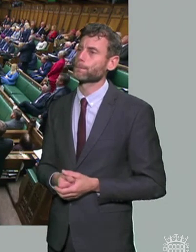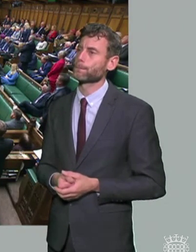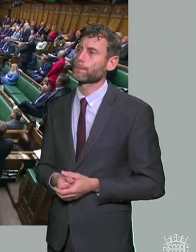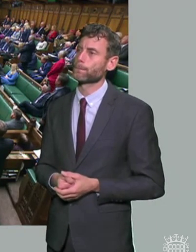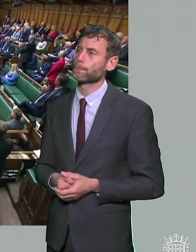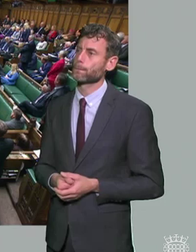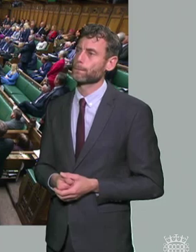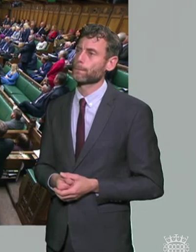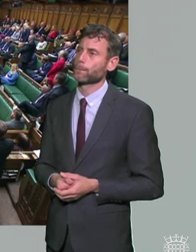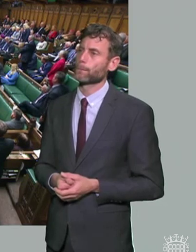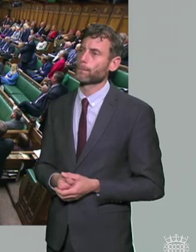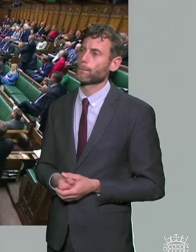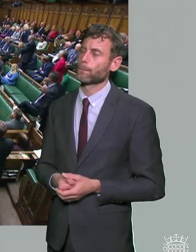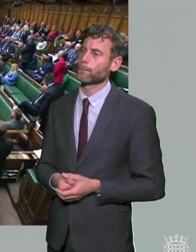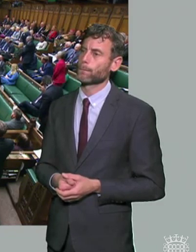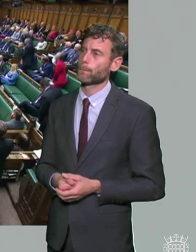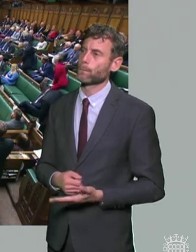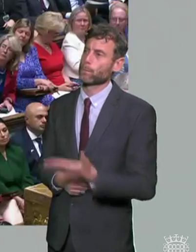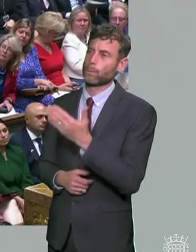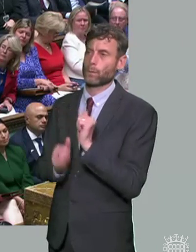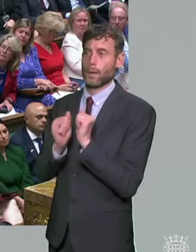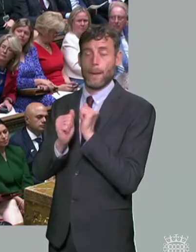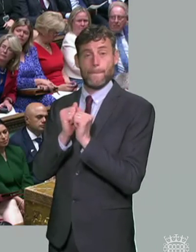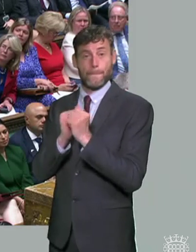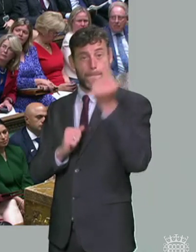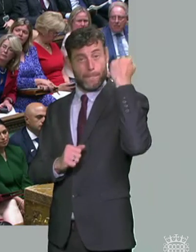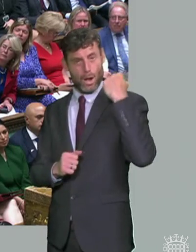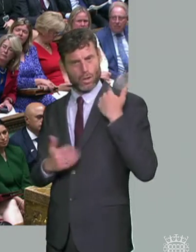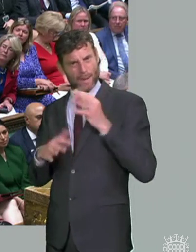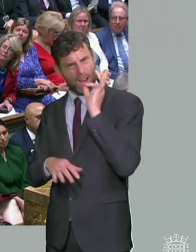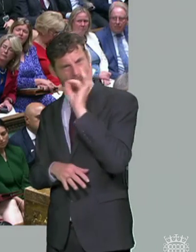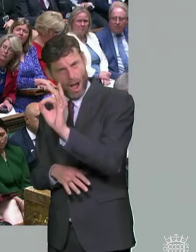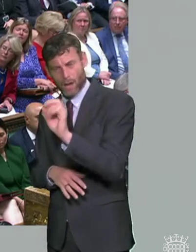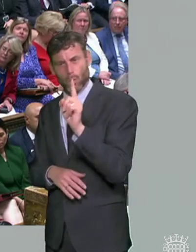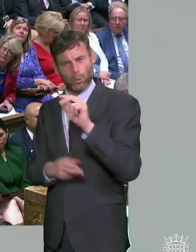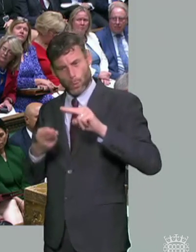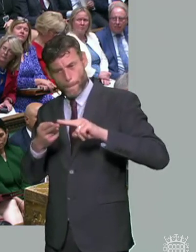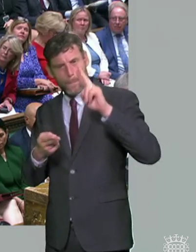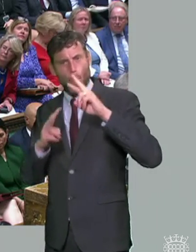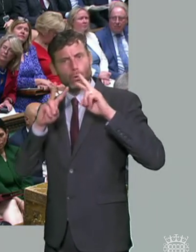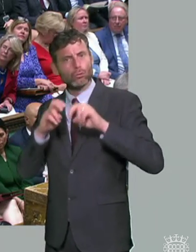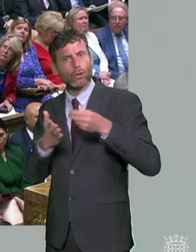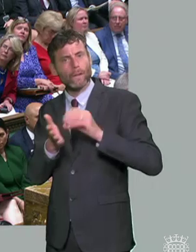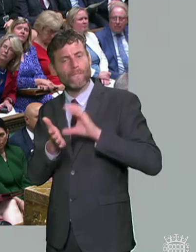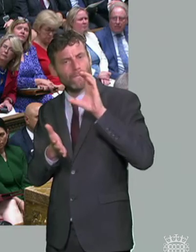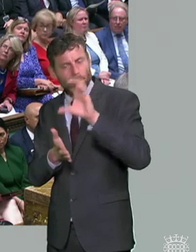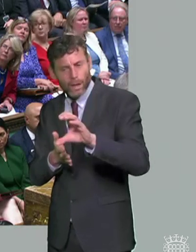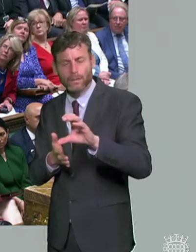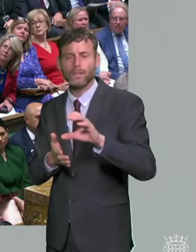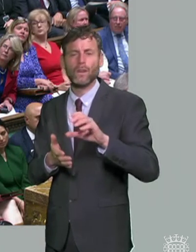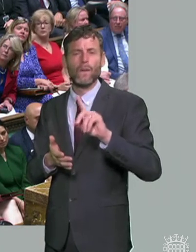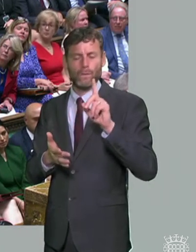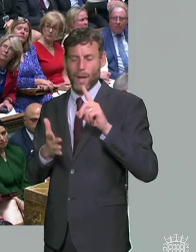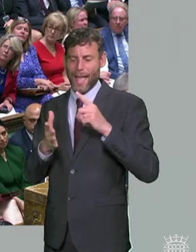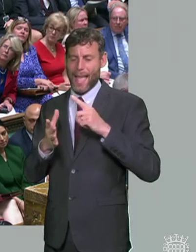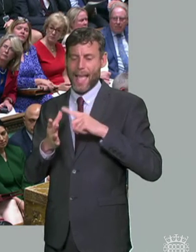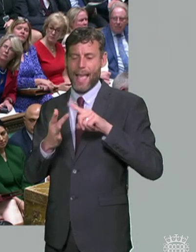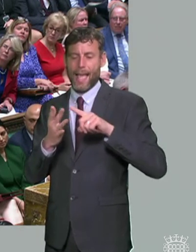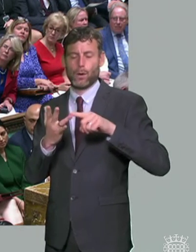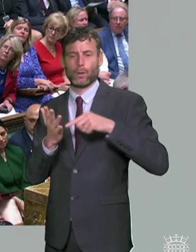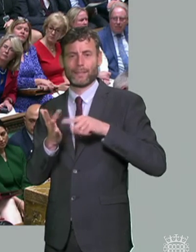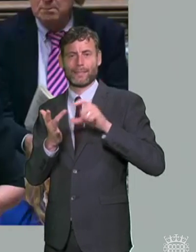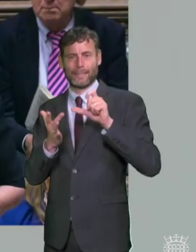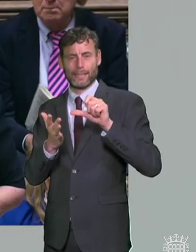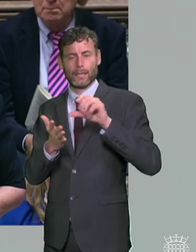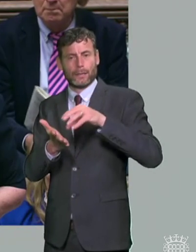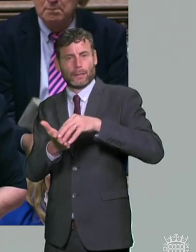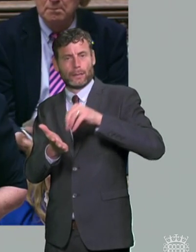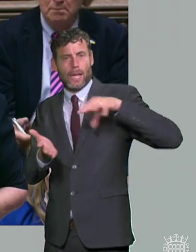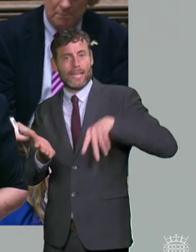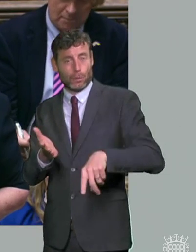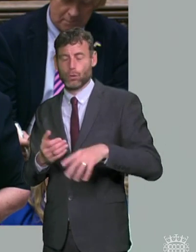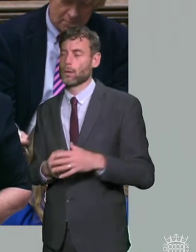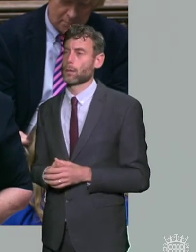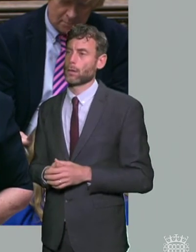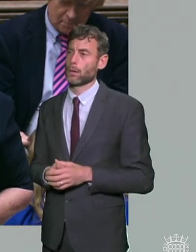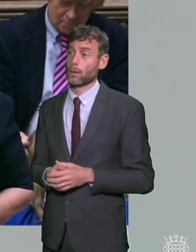My right honourable Friend will remember that, in March, I asked him about increased research funding for aortic dissection, as called for by the Aortic Dissection Charitable Trust.